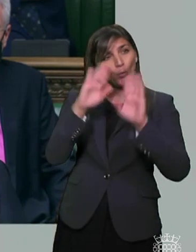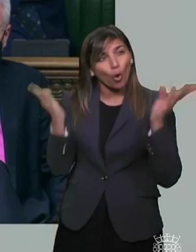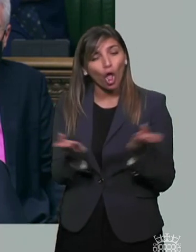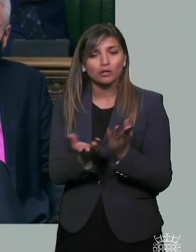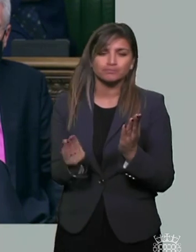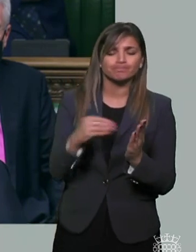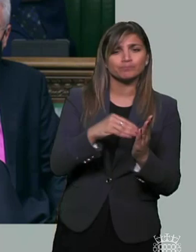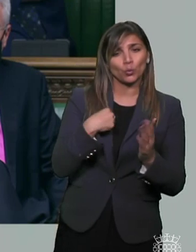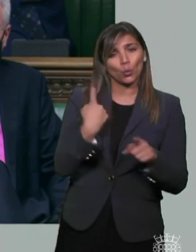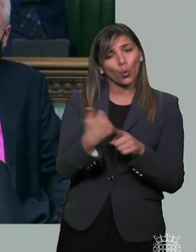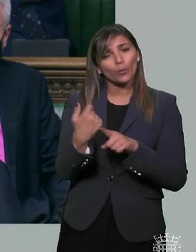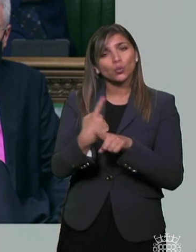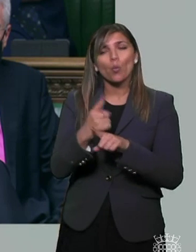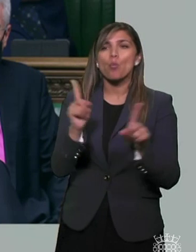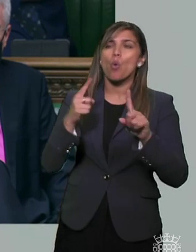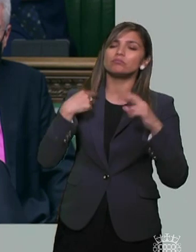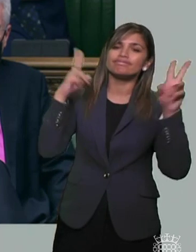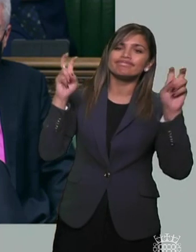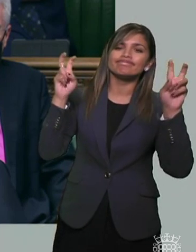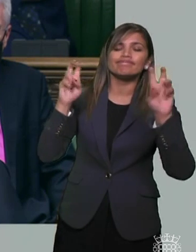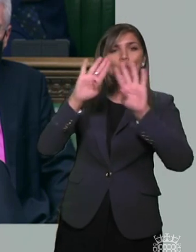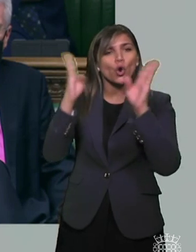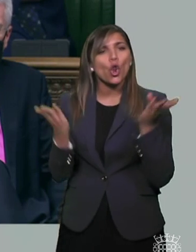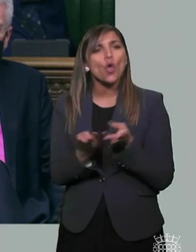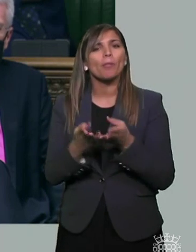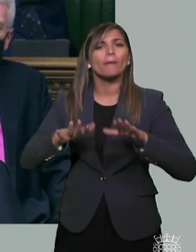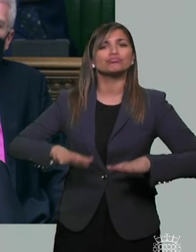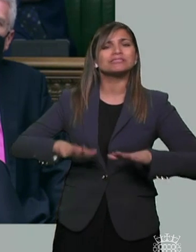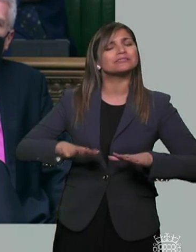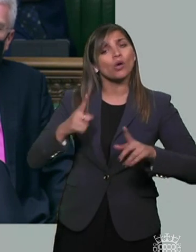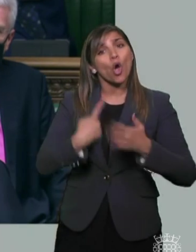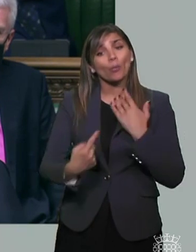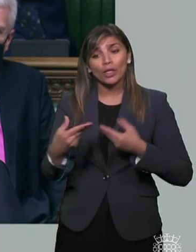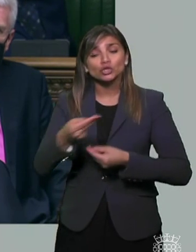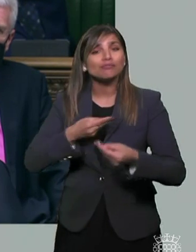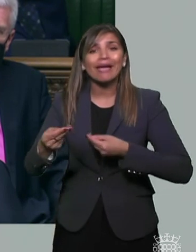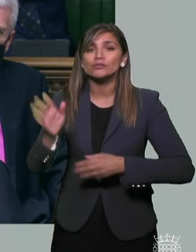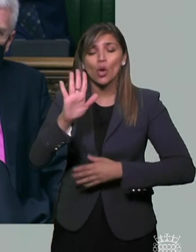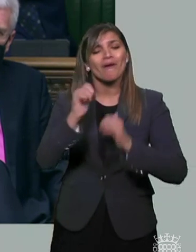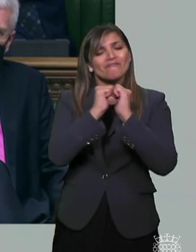We talk about global Britain, but that cannot just be about trade and diplomacy; it must also be about values.